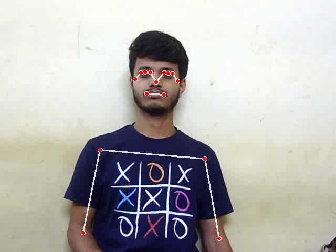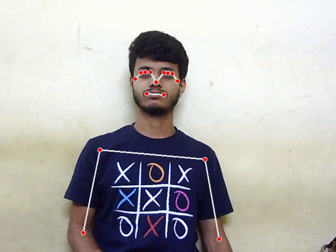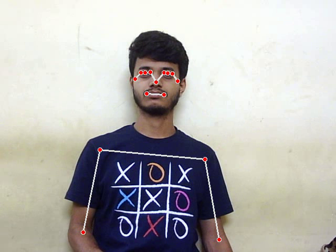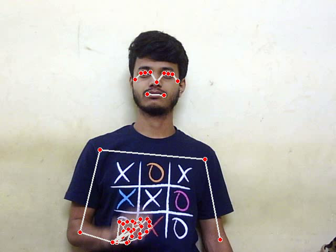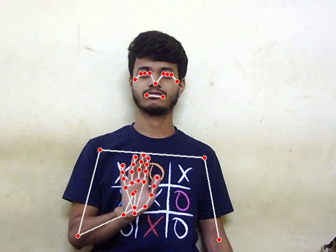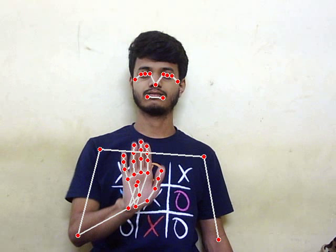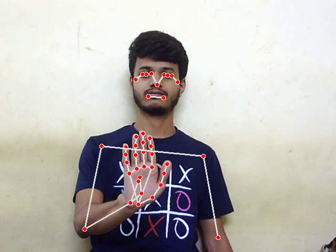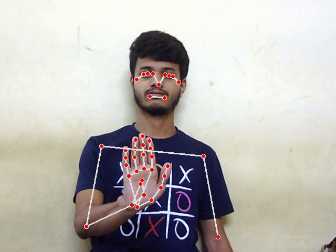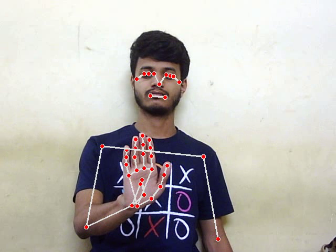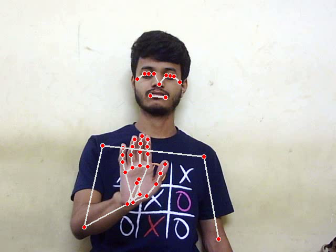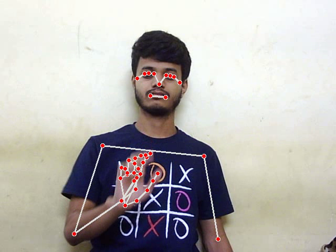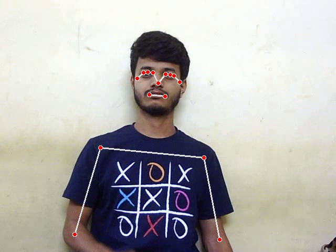your